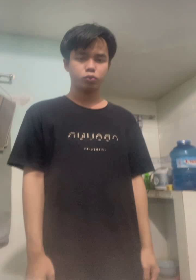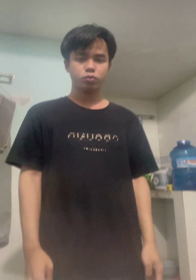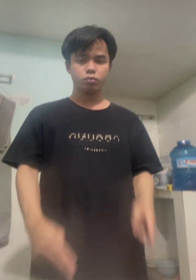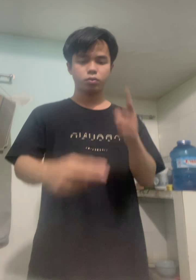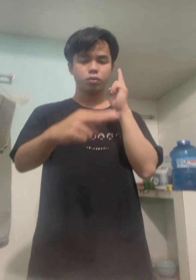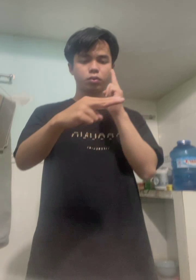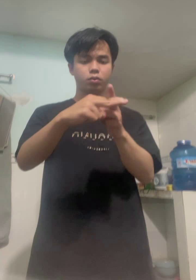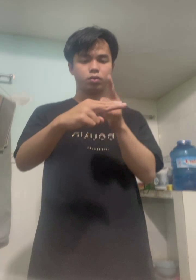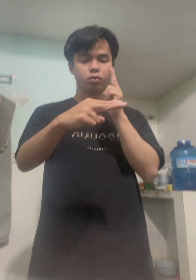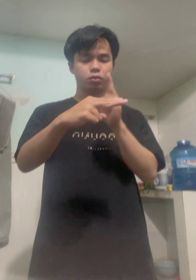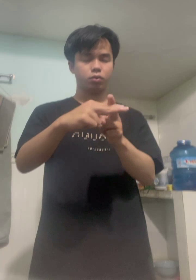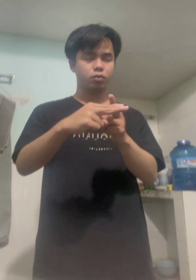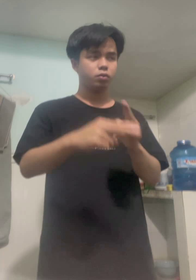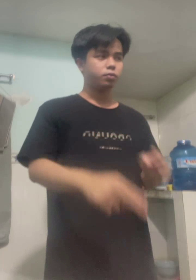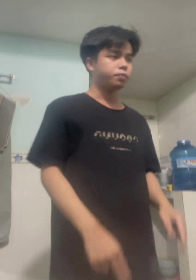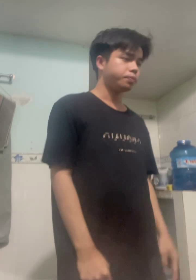yeu cau